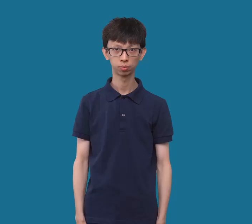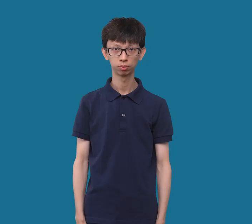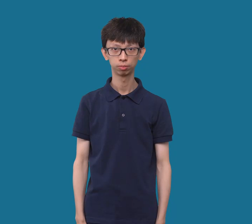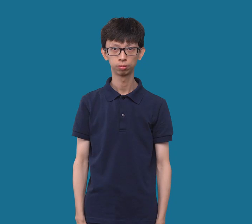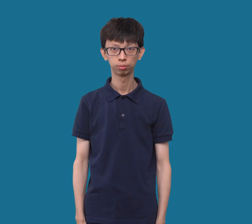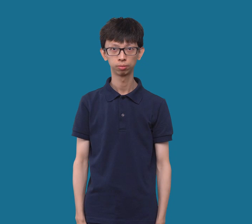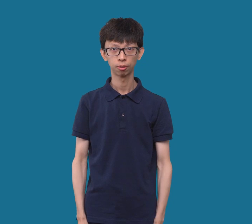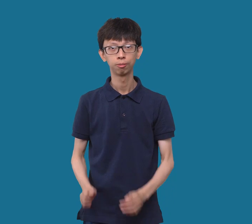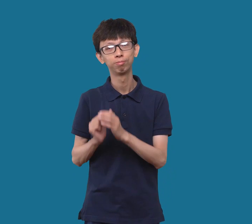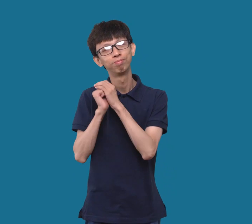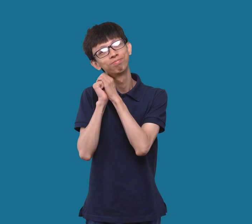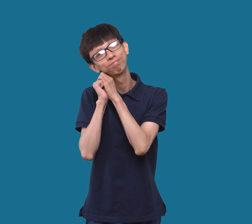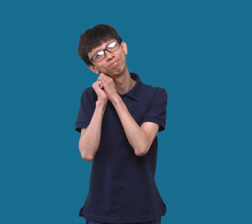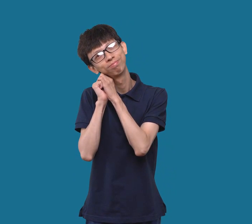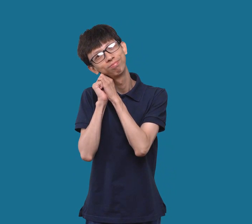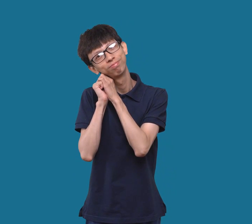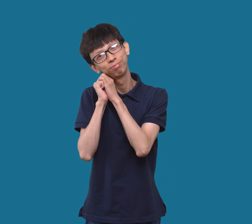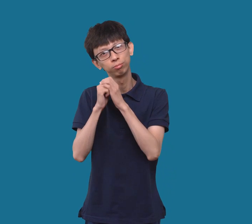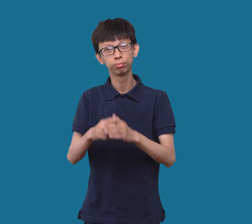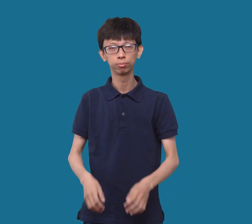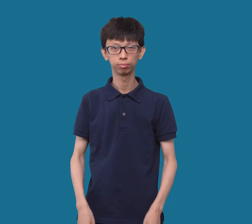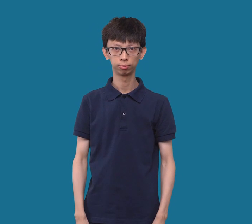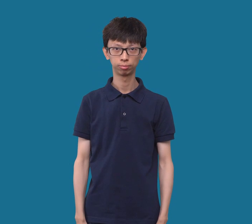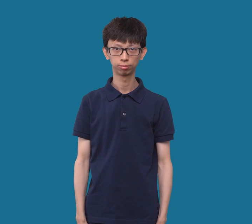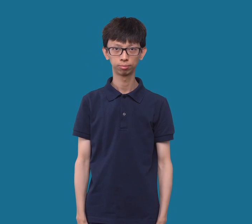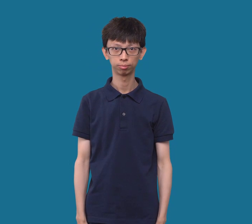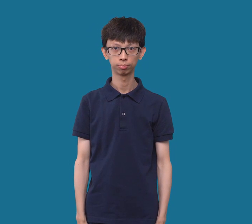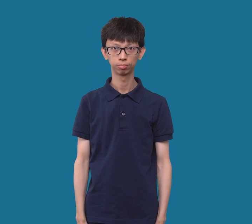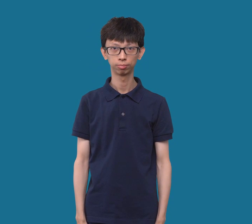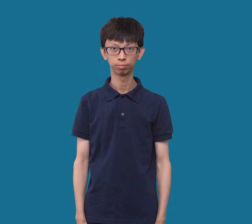ngưỡng mộ